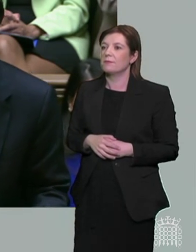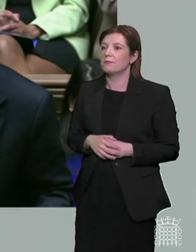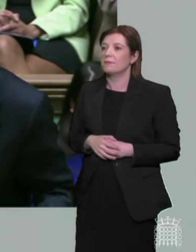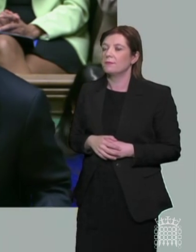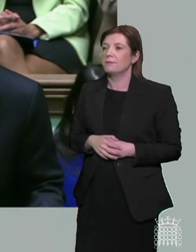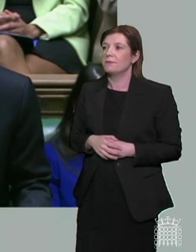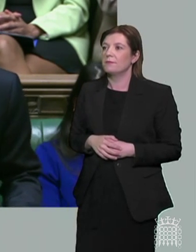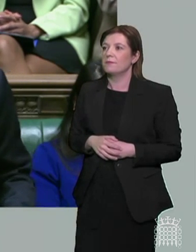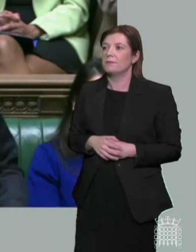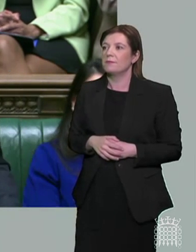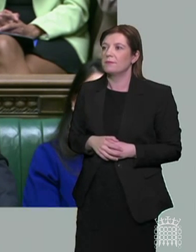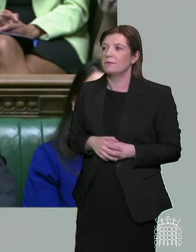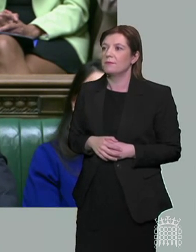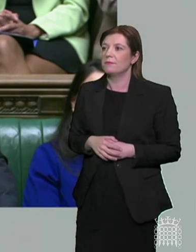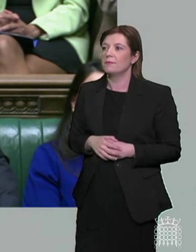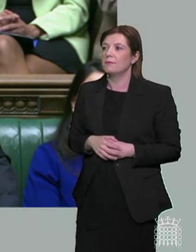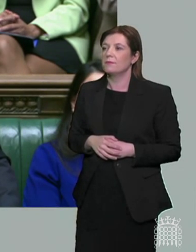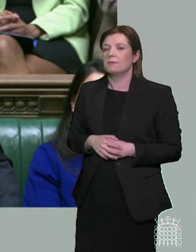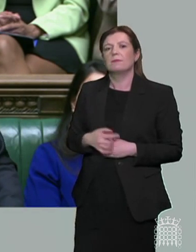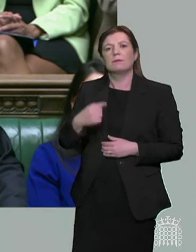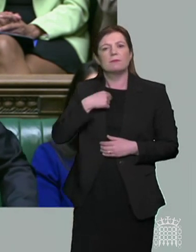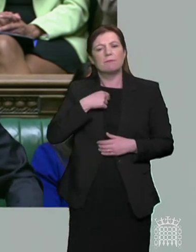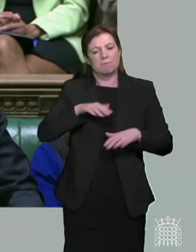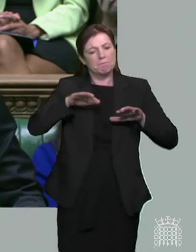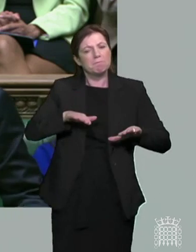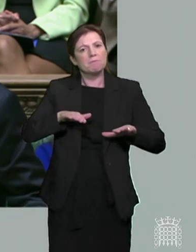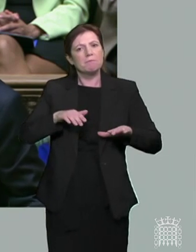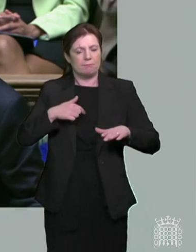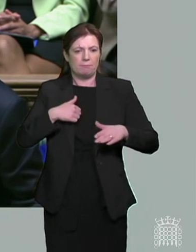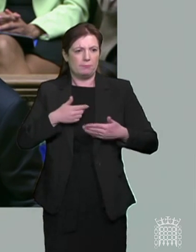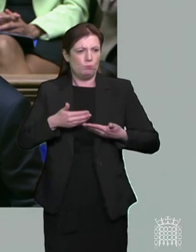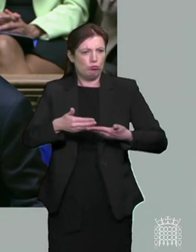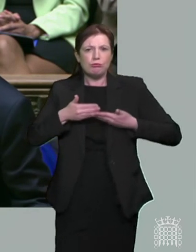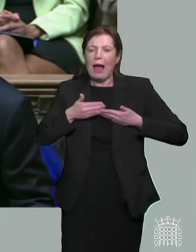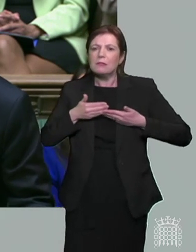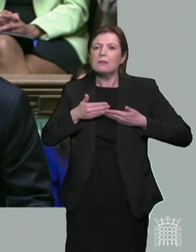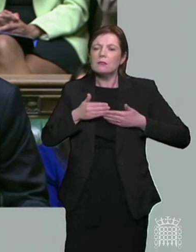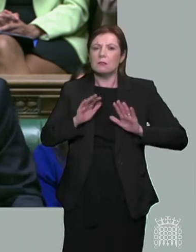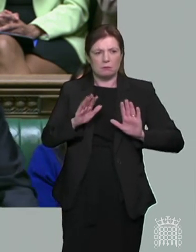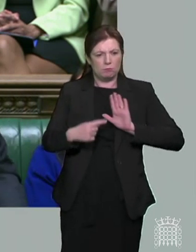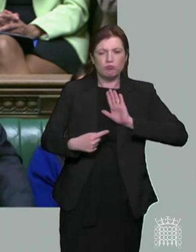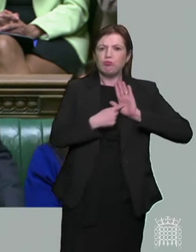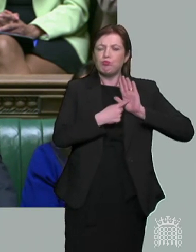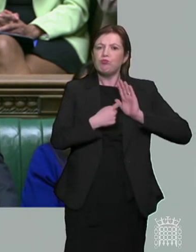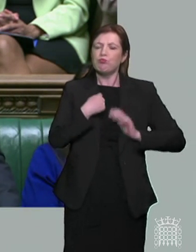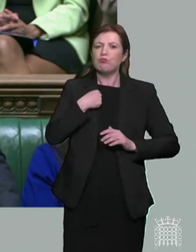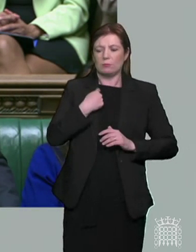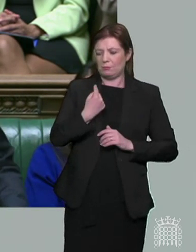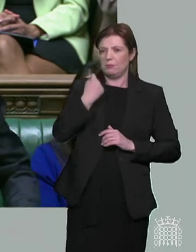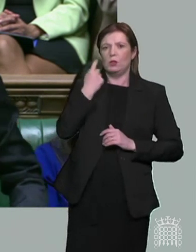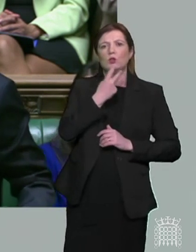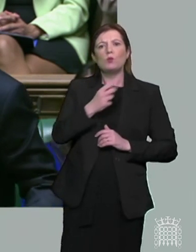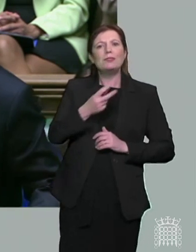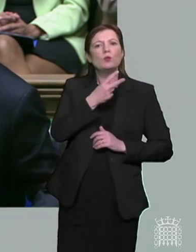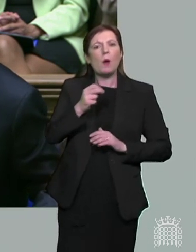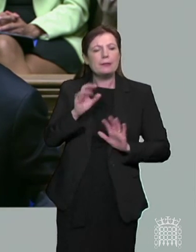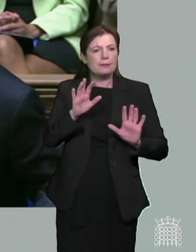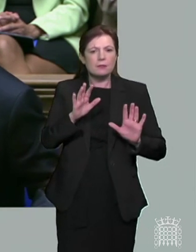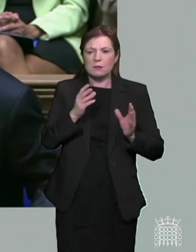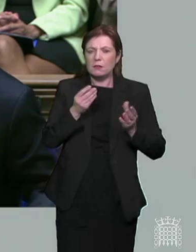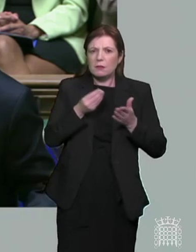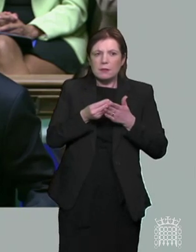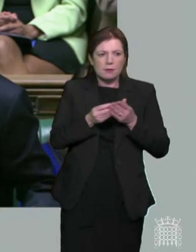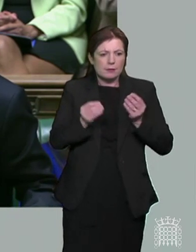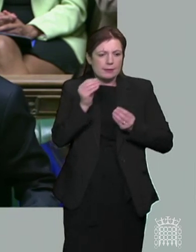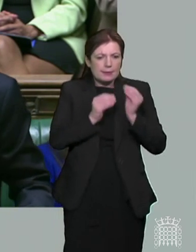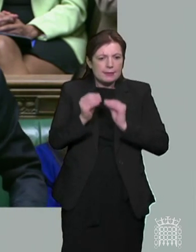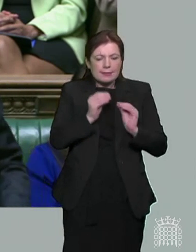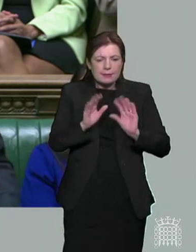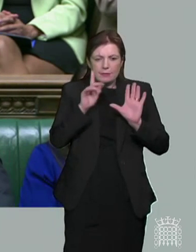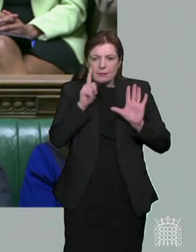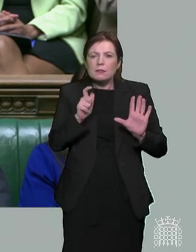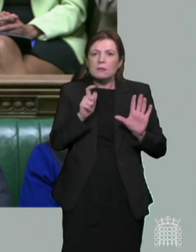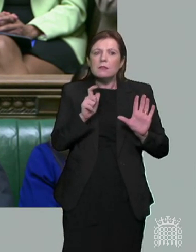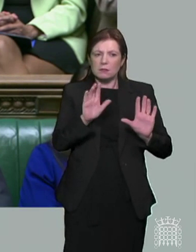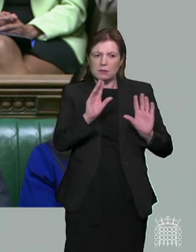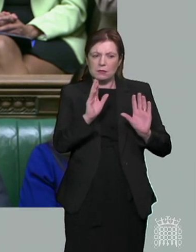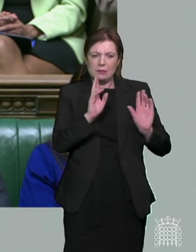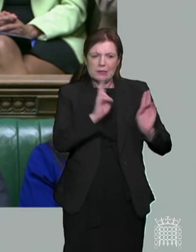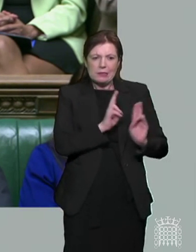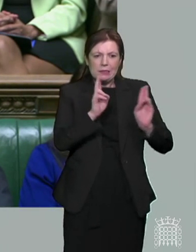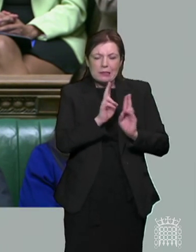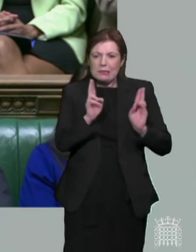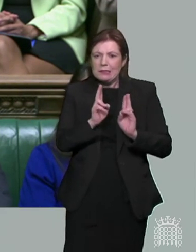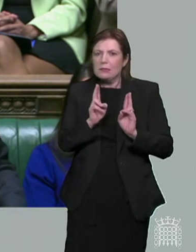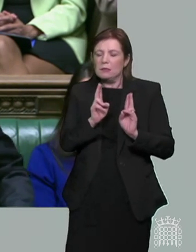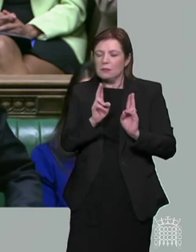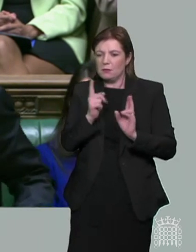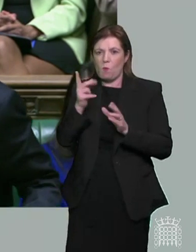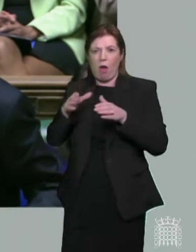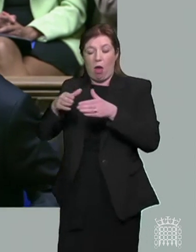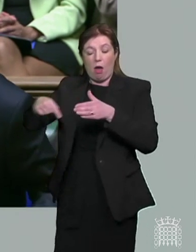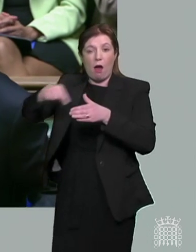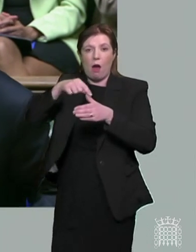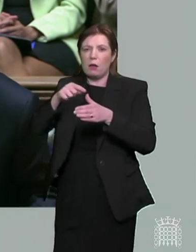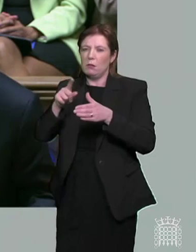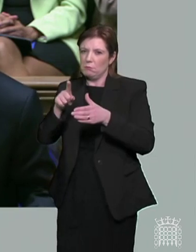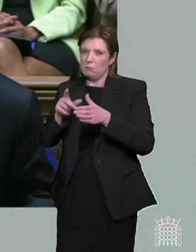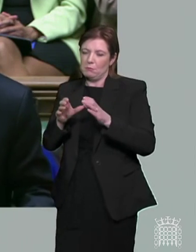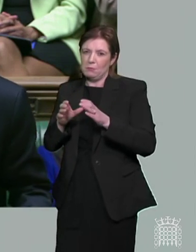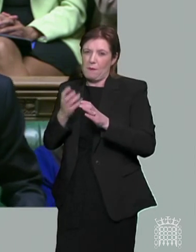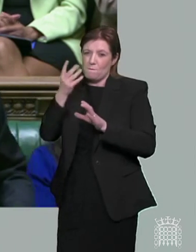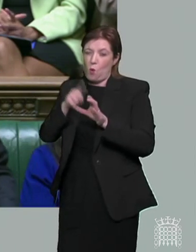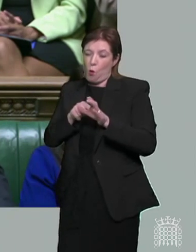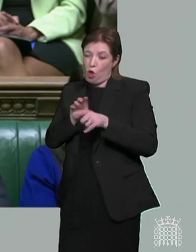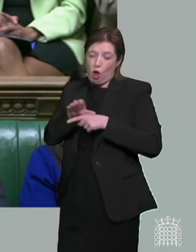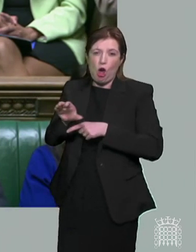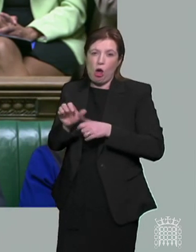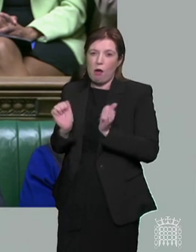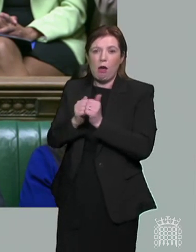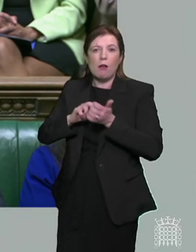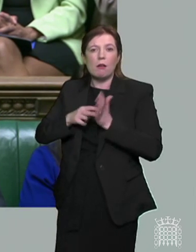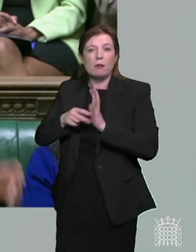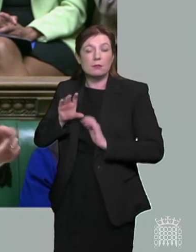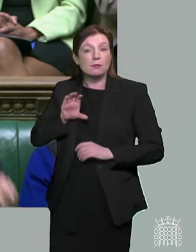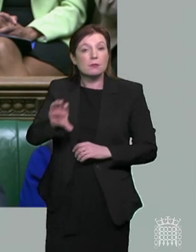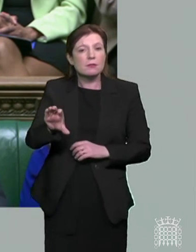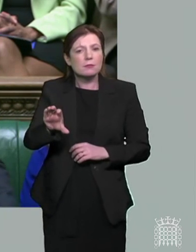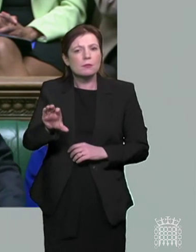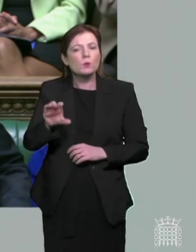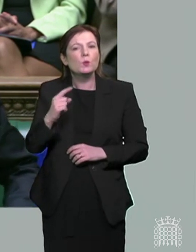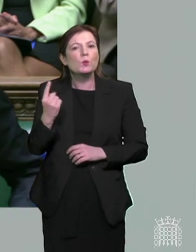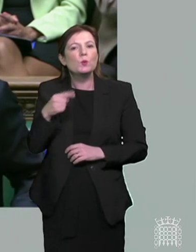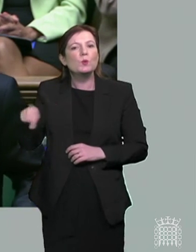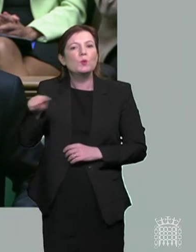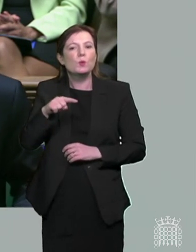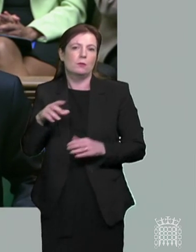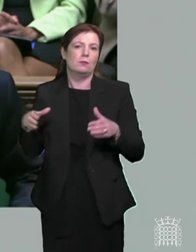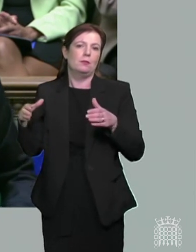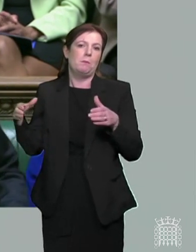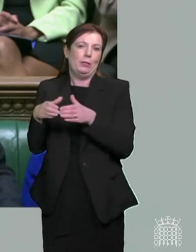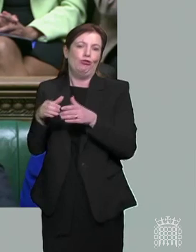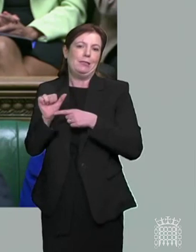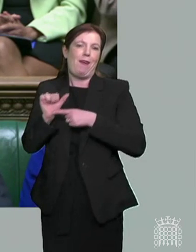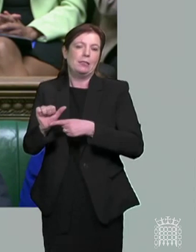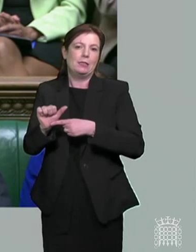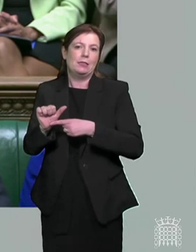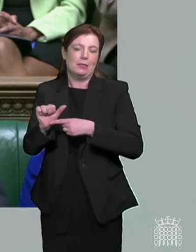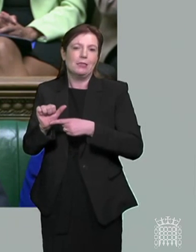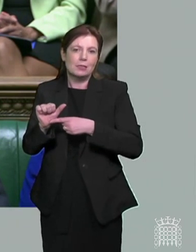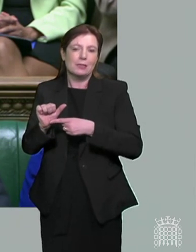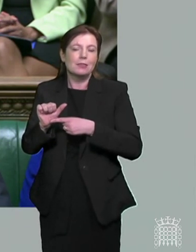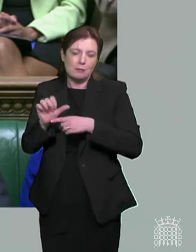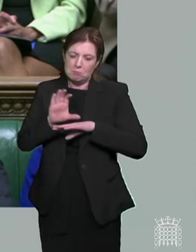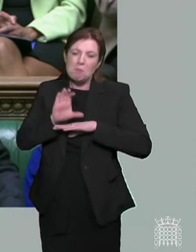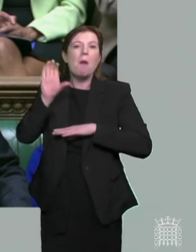It is because of how seriously we take the nation’s security that in 2020, when we had decided to do short-term spending settlements for most Departments, we singled out one Department for special treatment and gave it a four-year settlement in advance of everyone else—that was the Ministry of Defence.